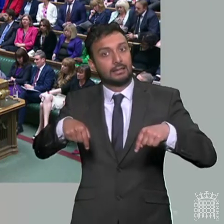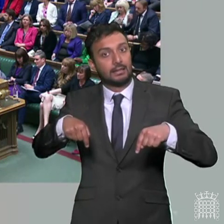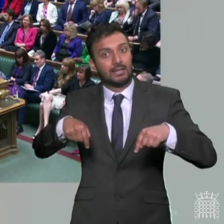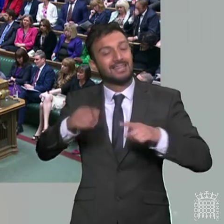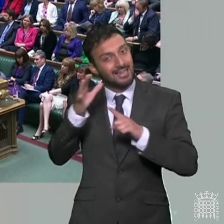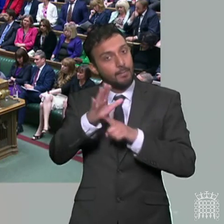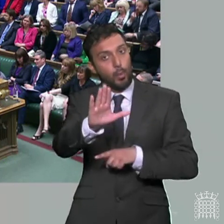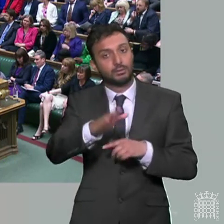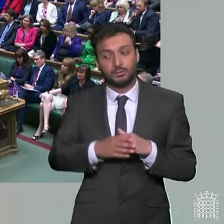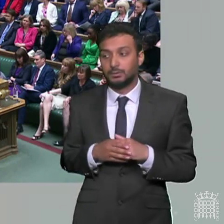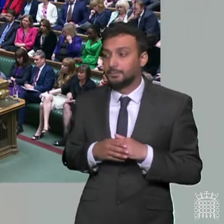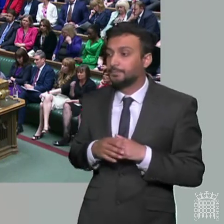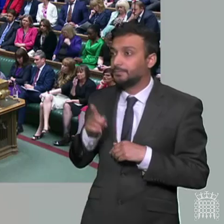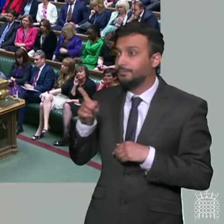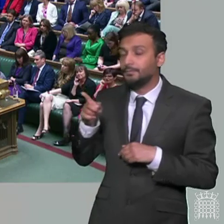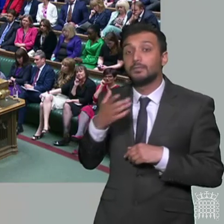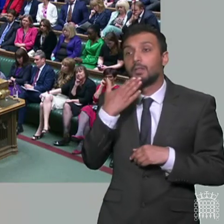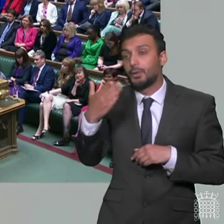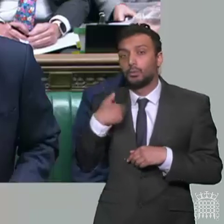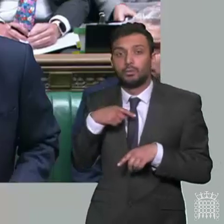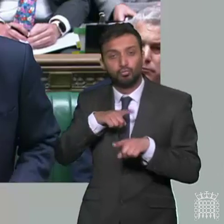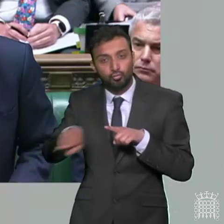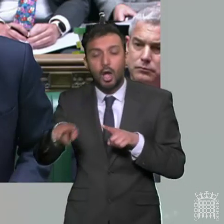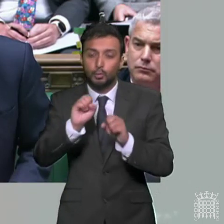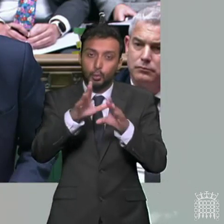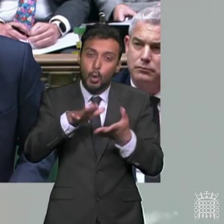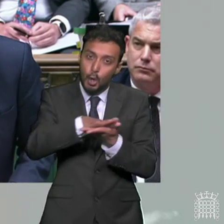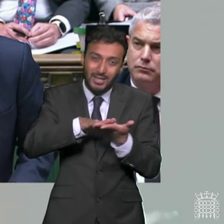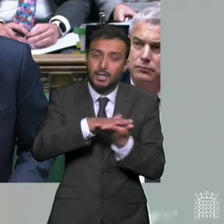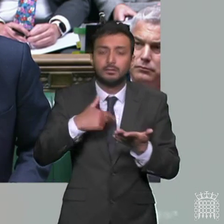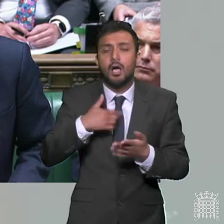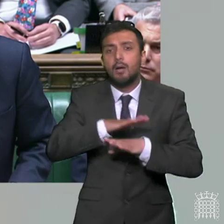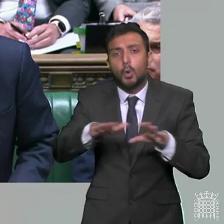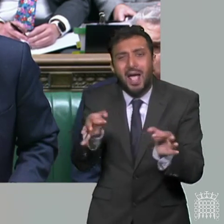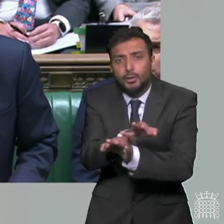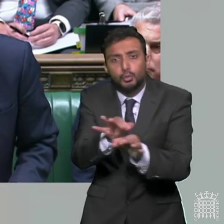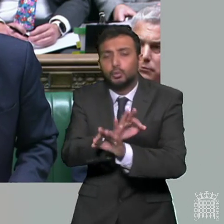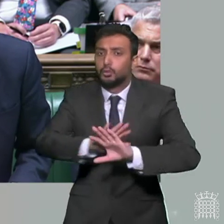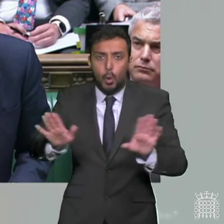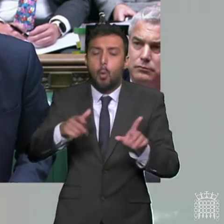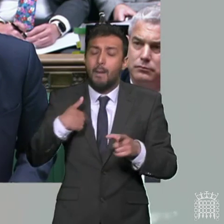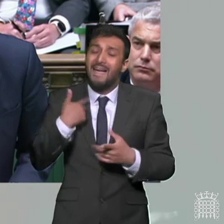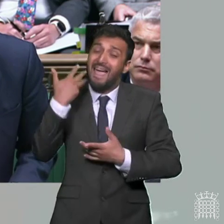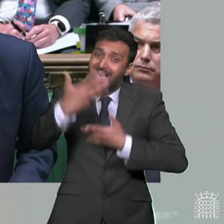Mr Speaker, I am trying to set out the context, not to mitigate or to absolve myself in any way.